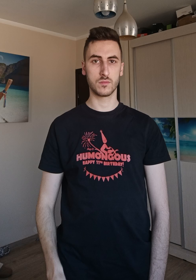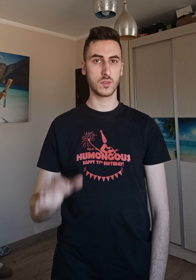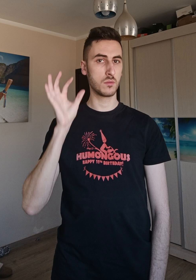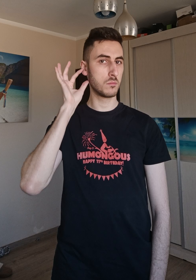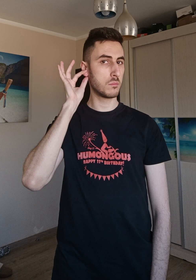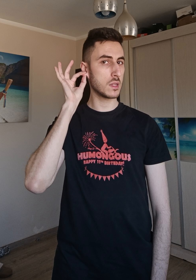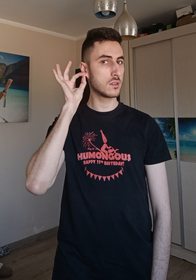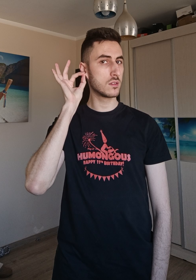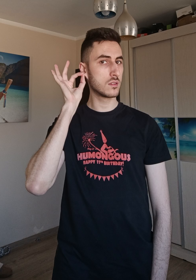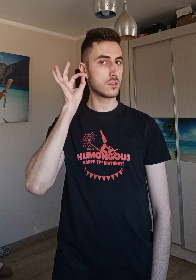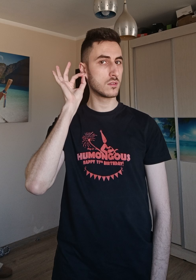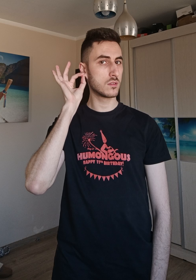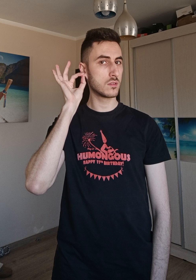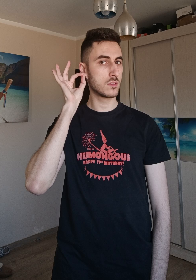בת